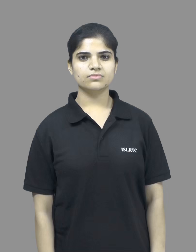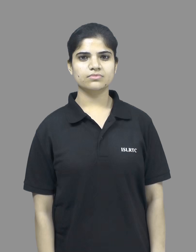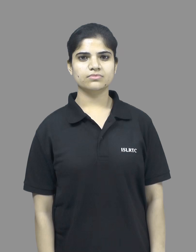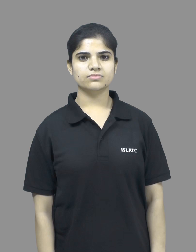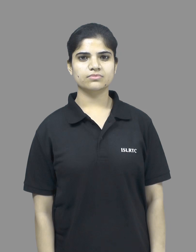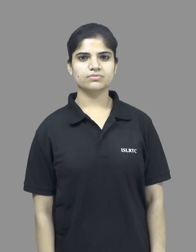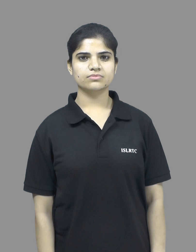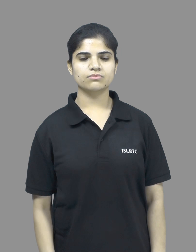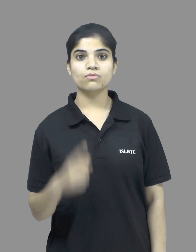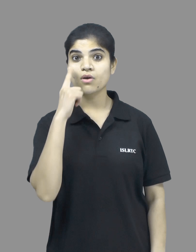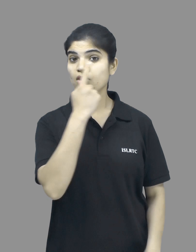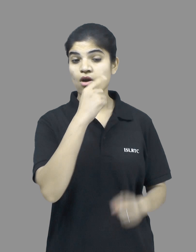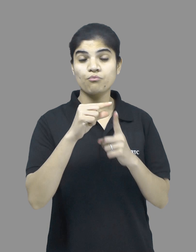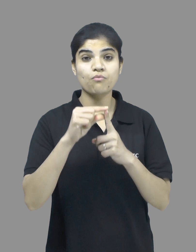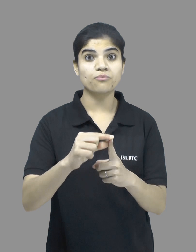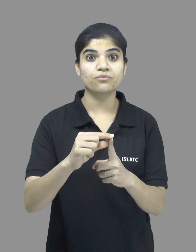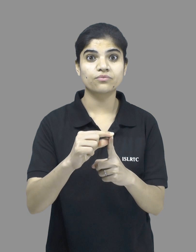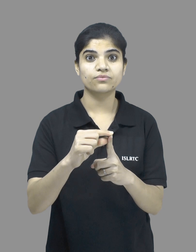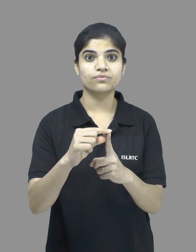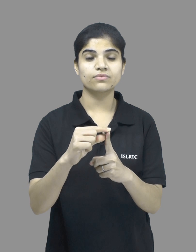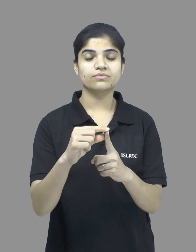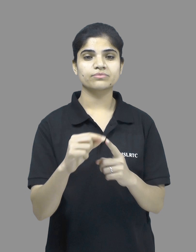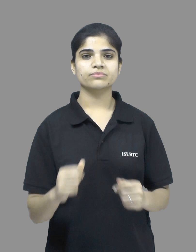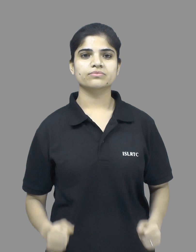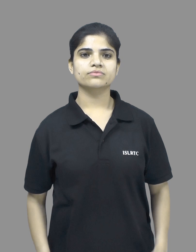Prove